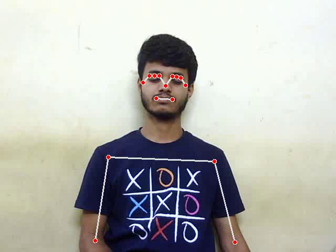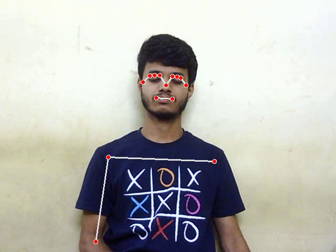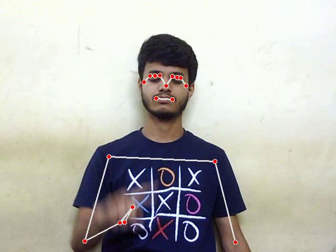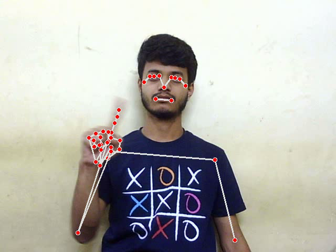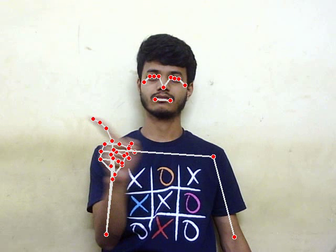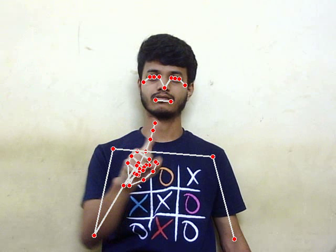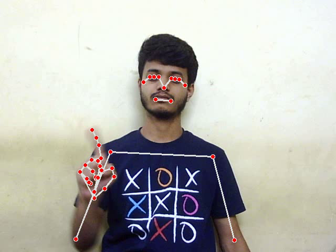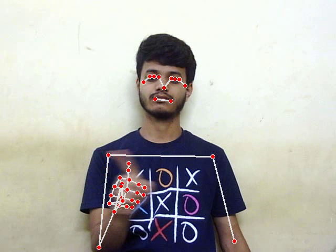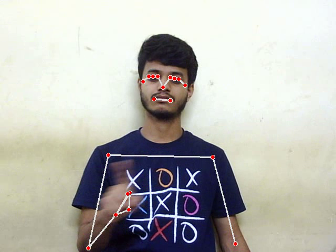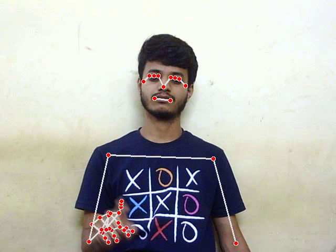where